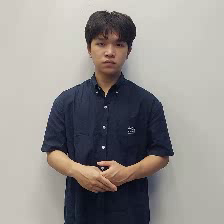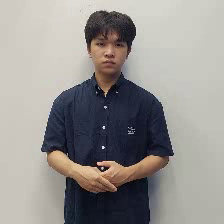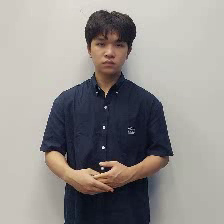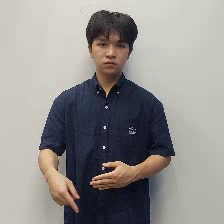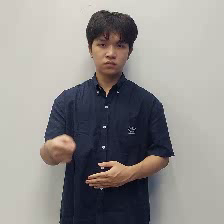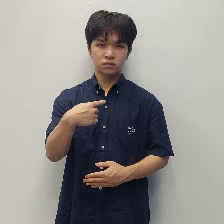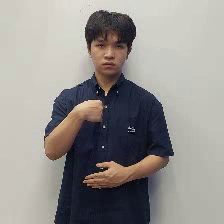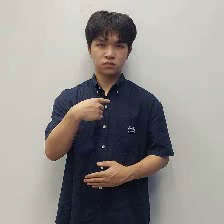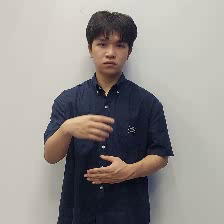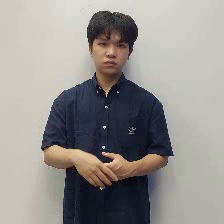Tôi